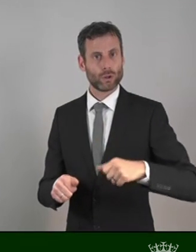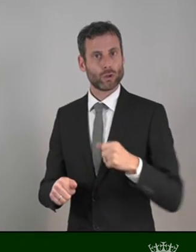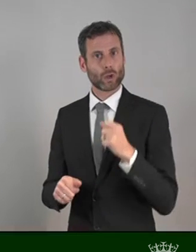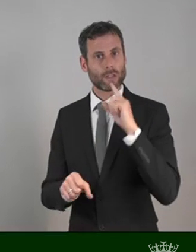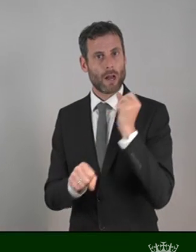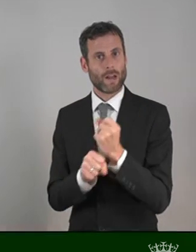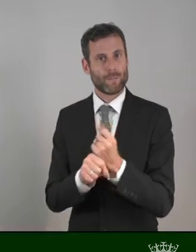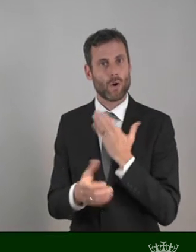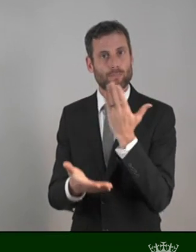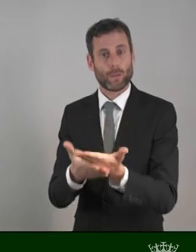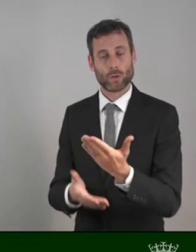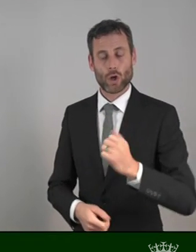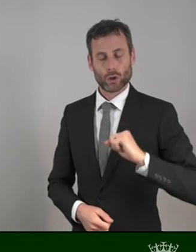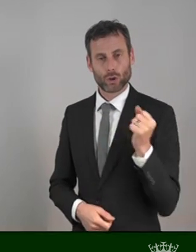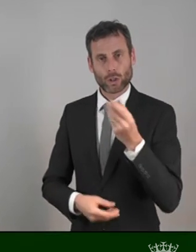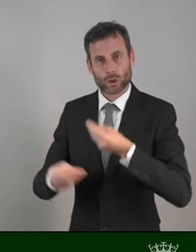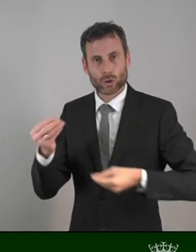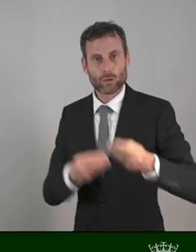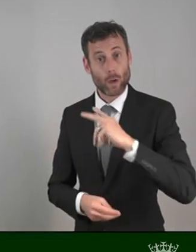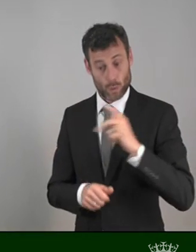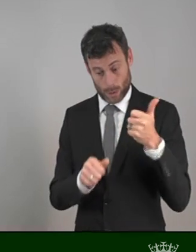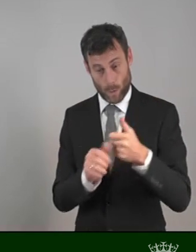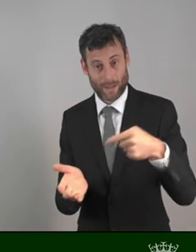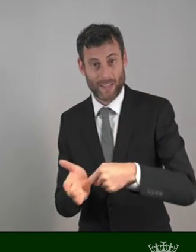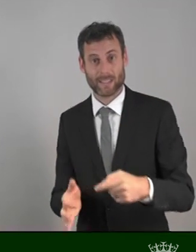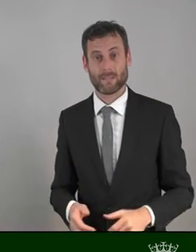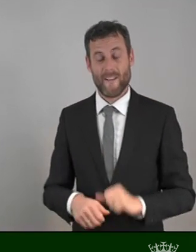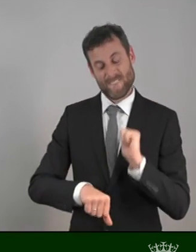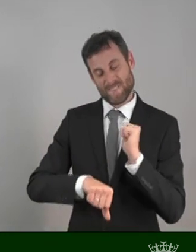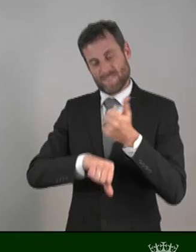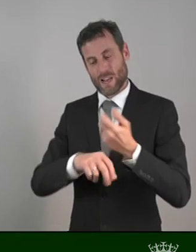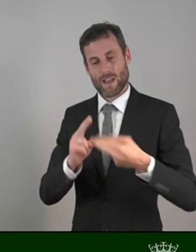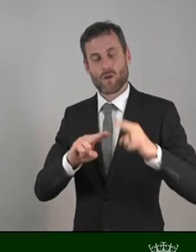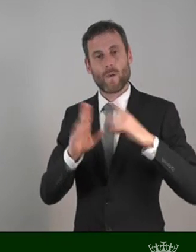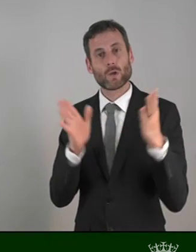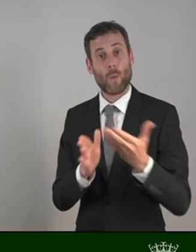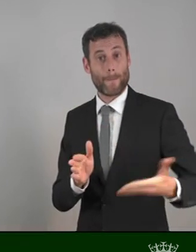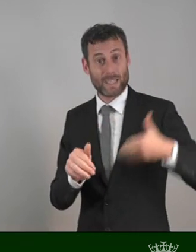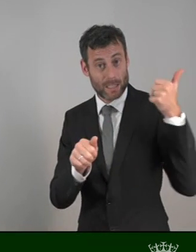The Scottish Trades Union Congress supports them. The Federation of Small Businesses supports them.